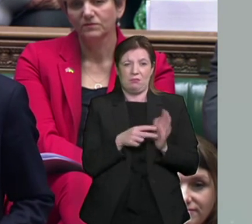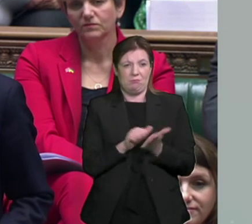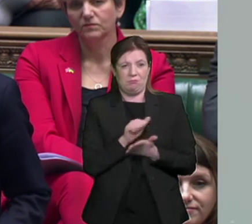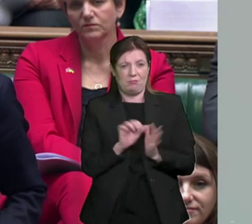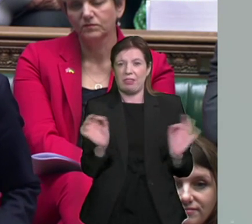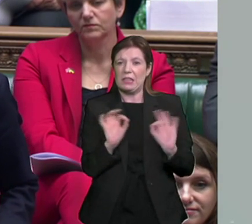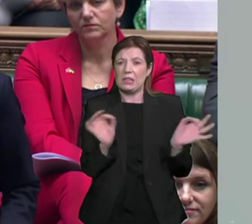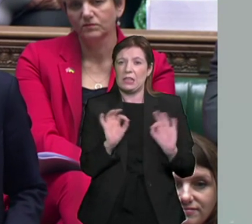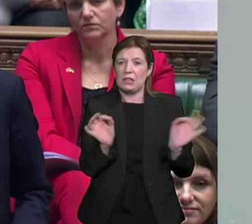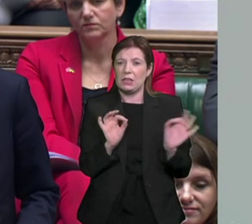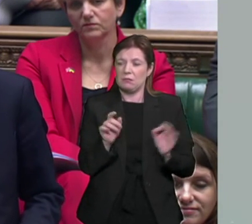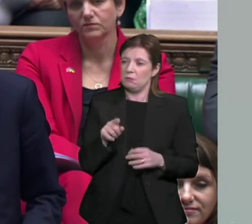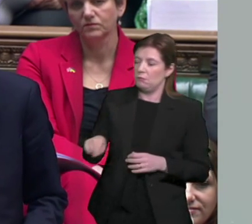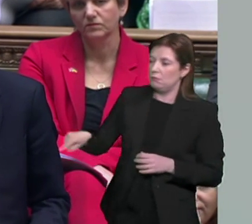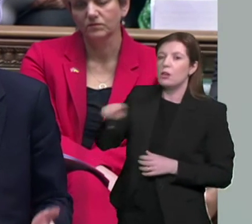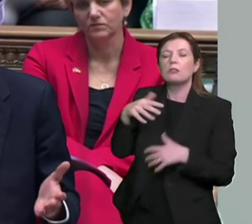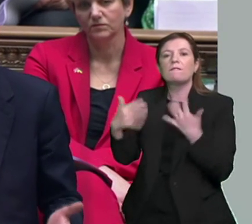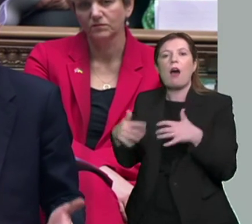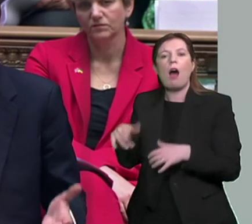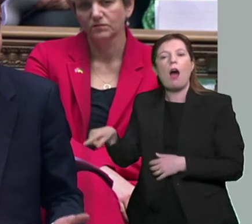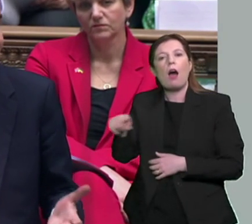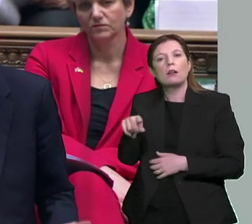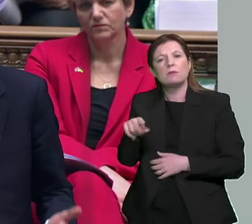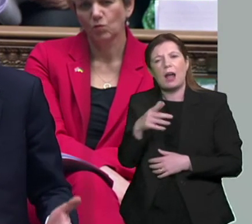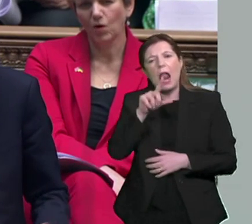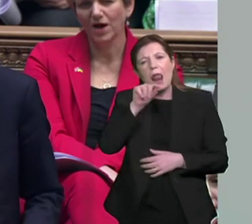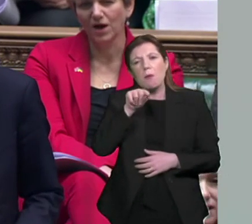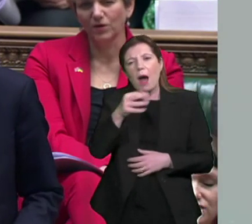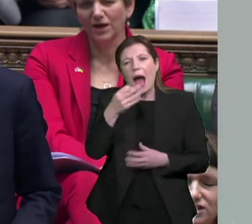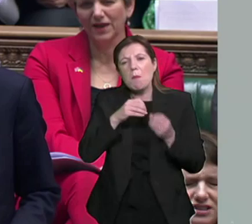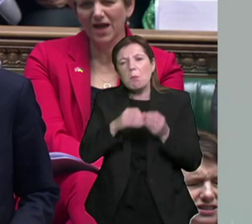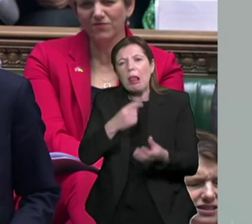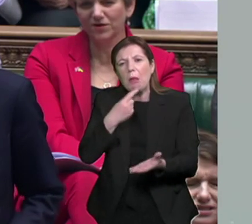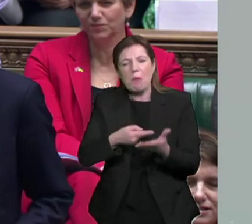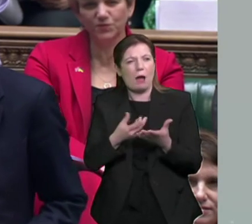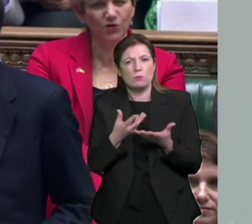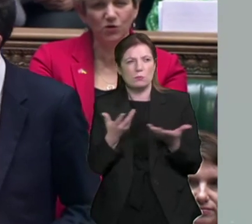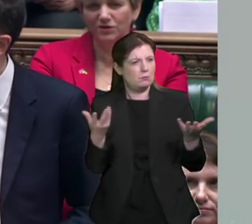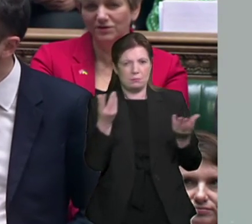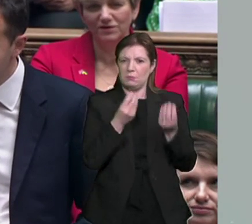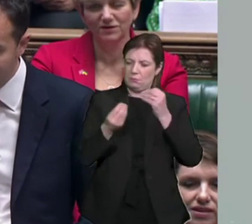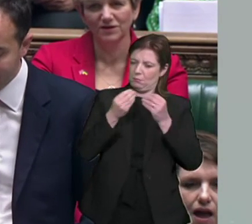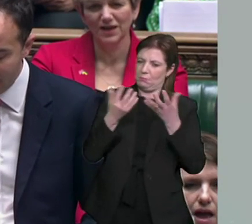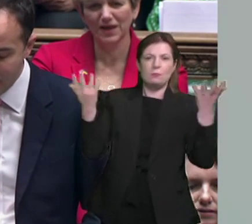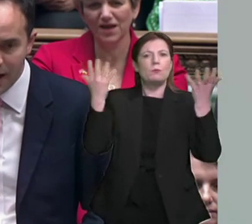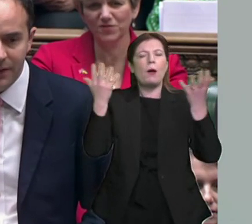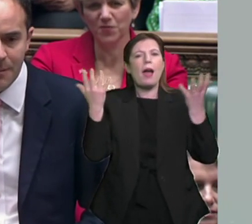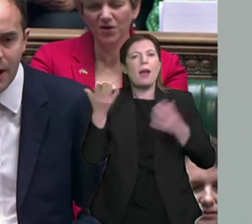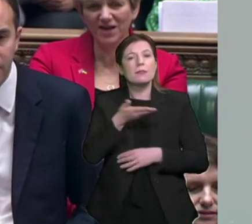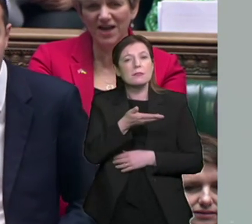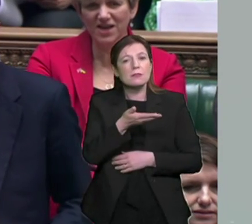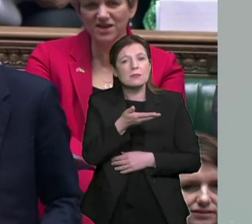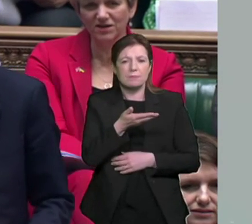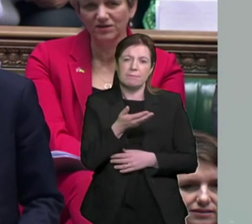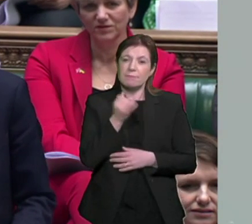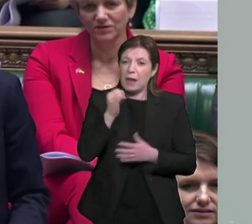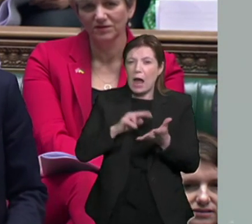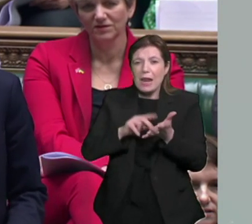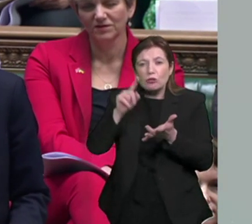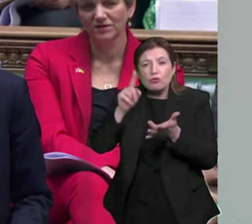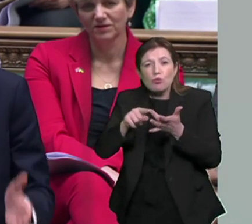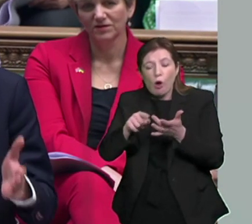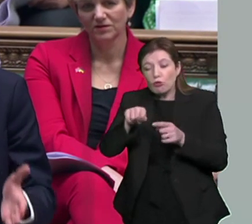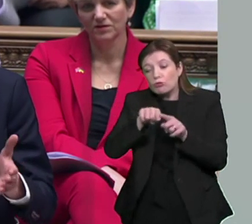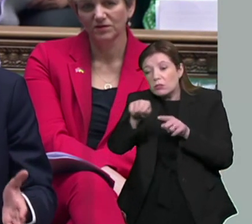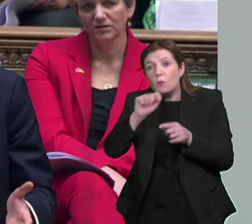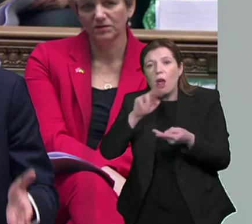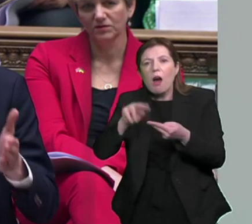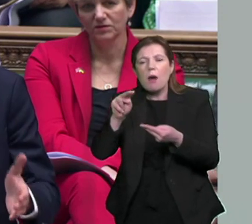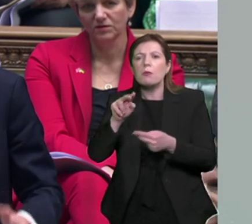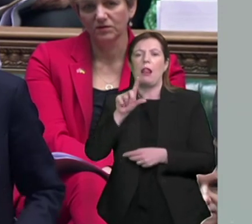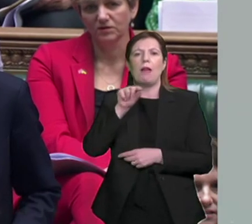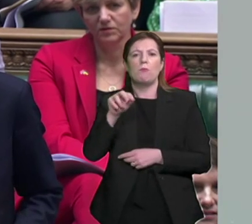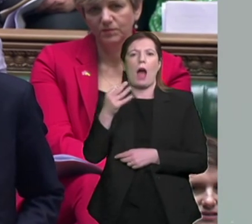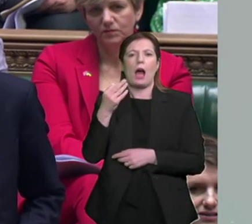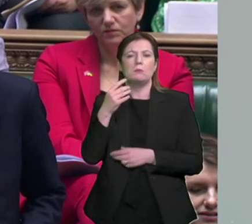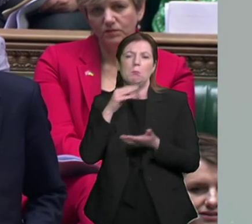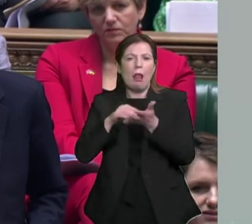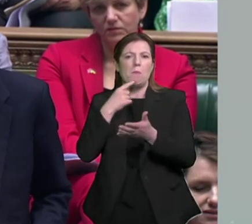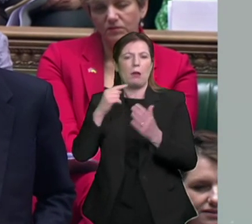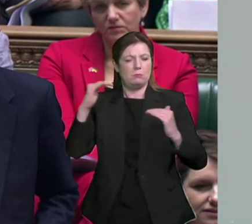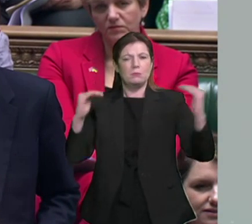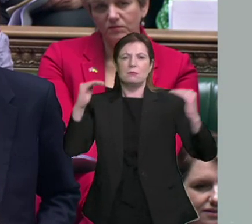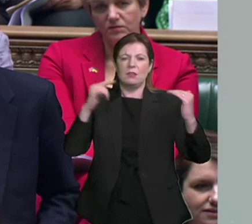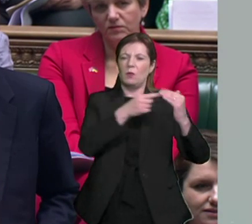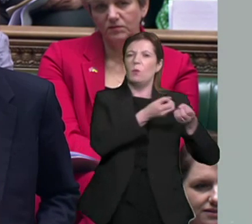We now know the Chancellor’s failure has cost the country £11.8 billion—almost exactly the same as the amount that national insurance on working people will increase in the coming year.